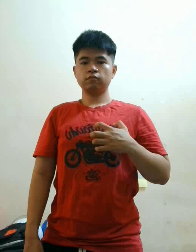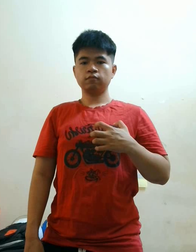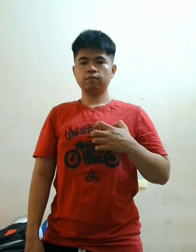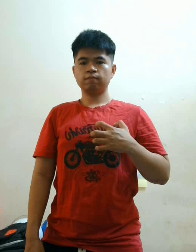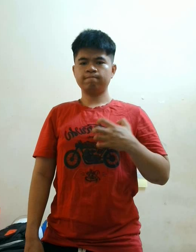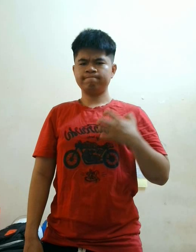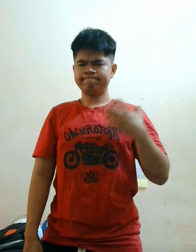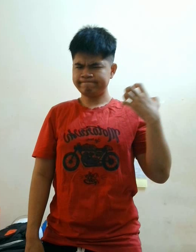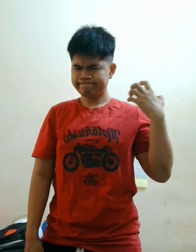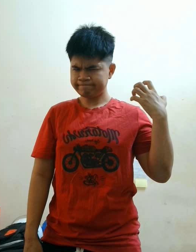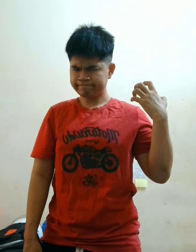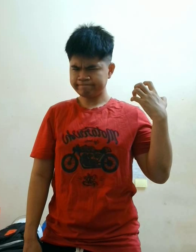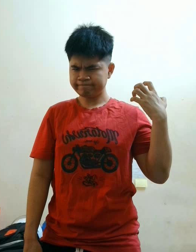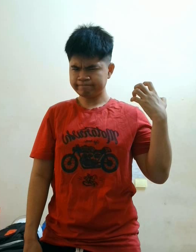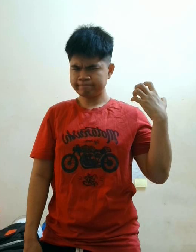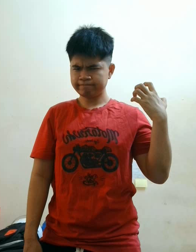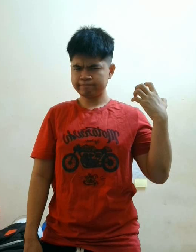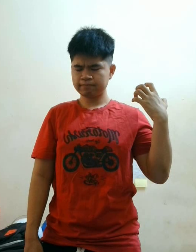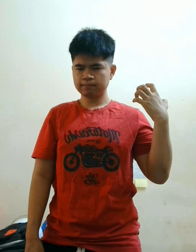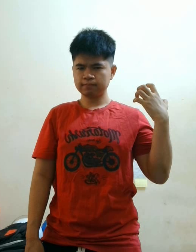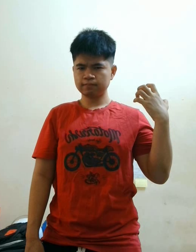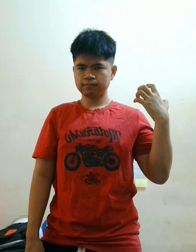tuc gian